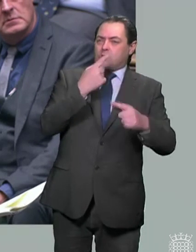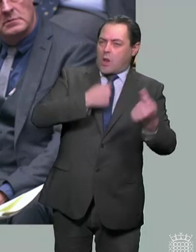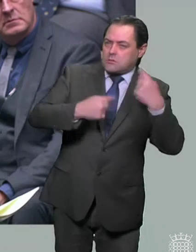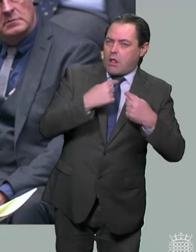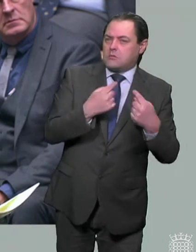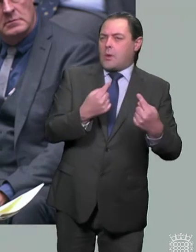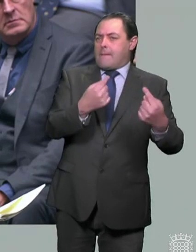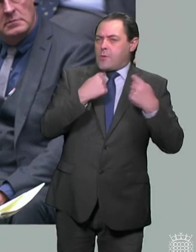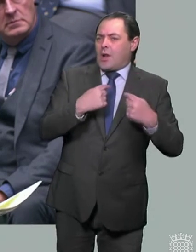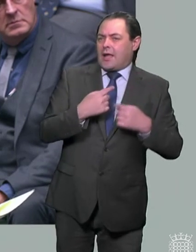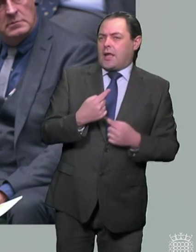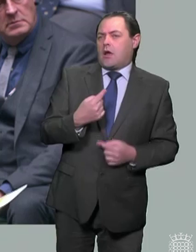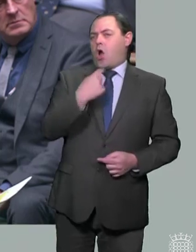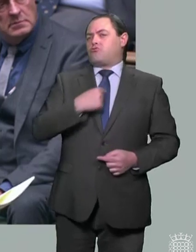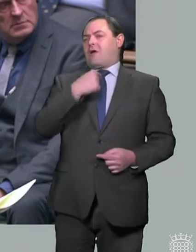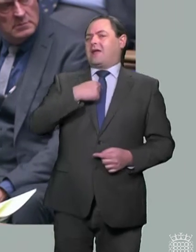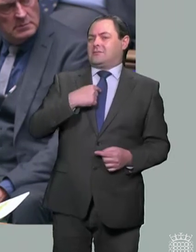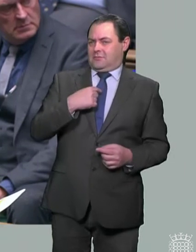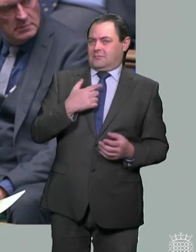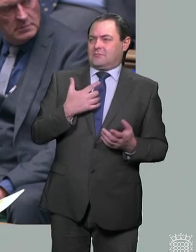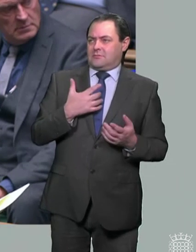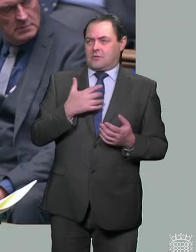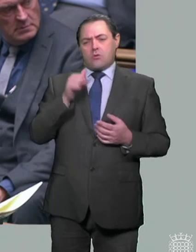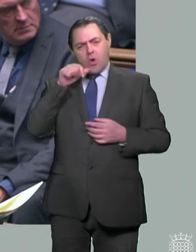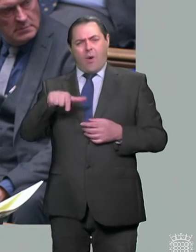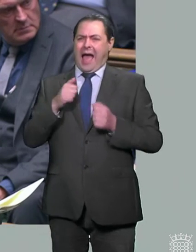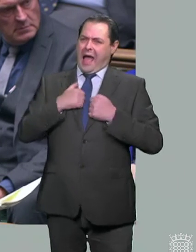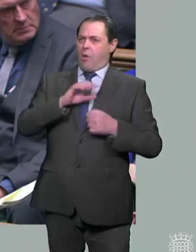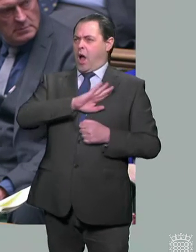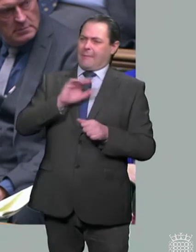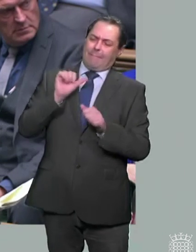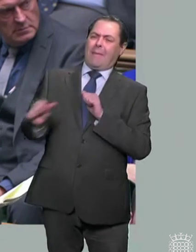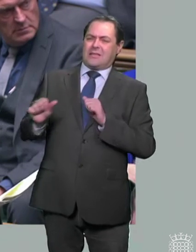I know that the Prime Minister agrees that our armed forces are the best in the world.